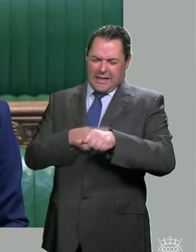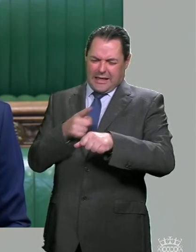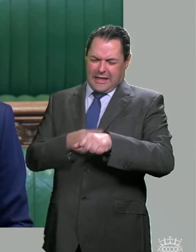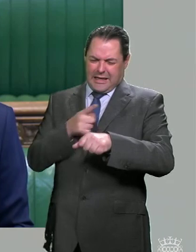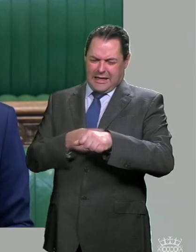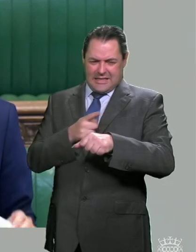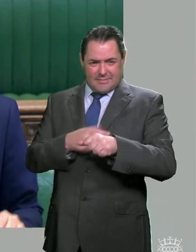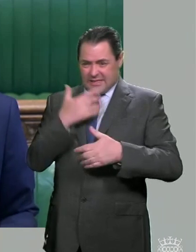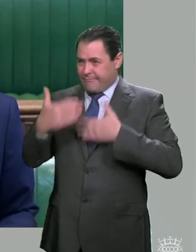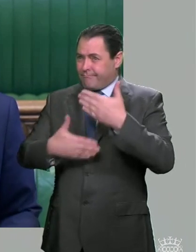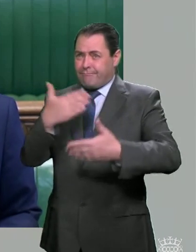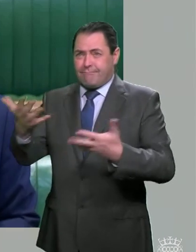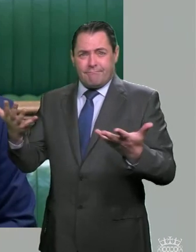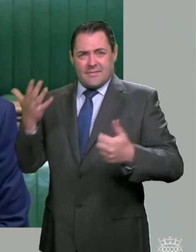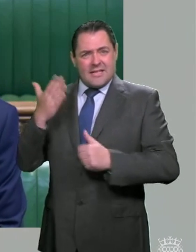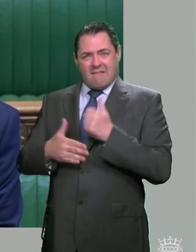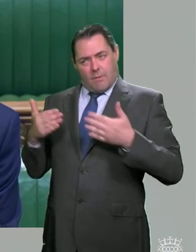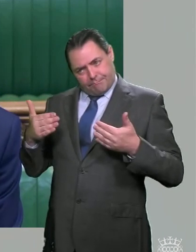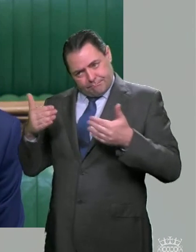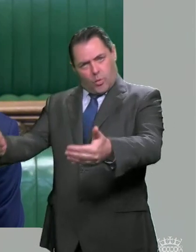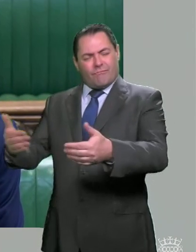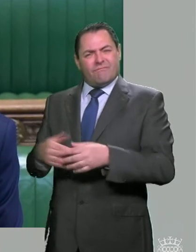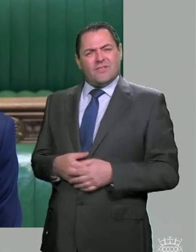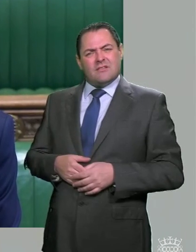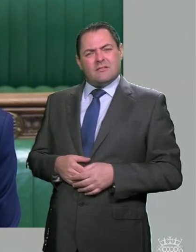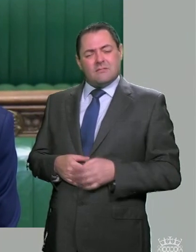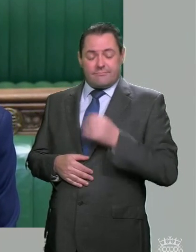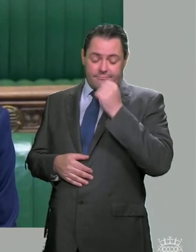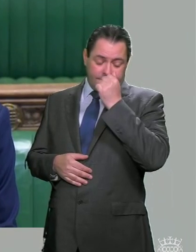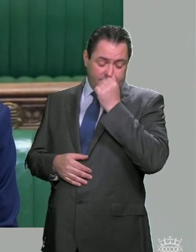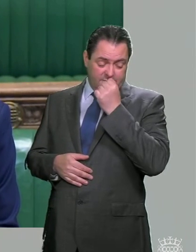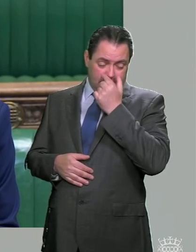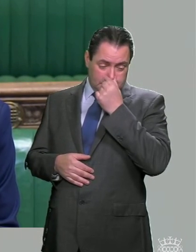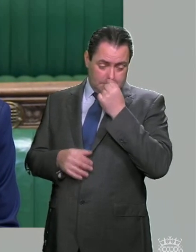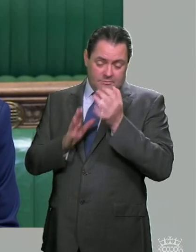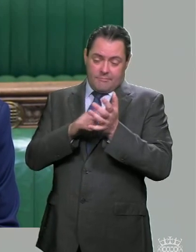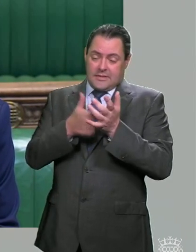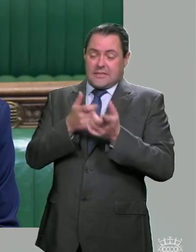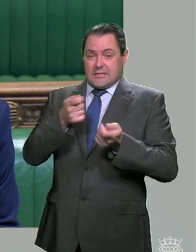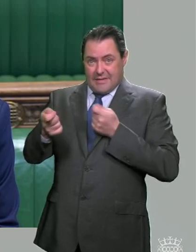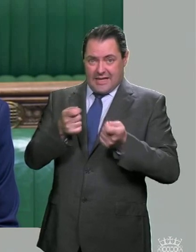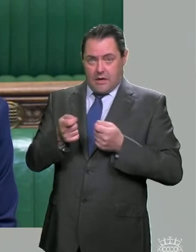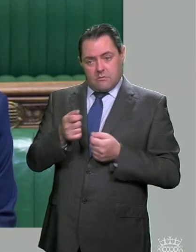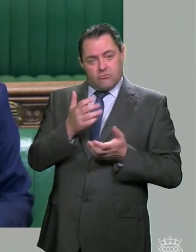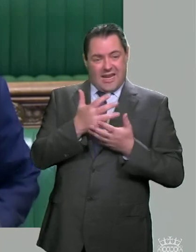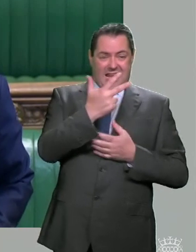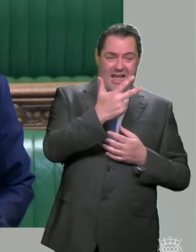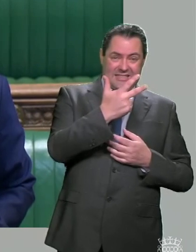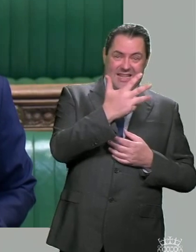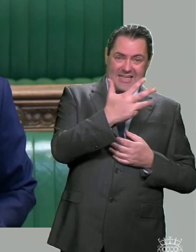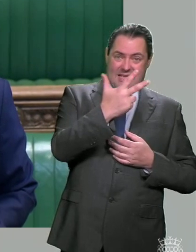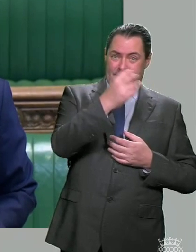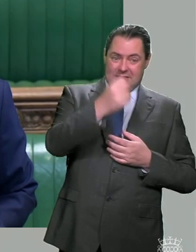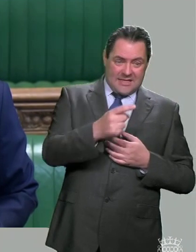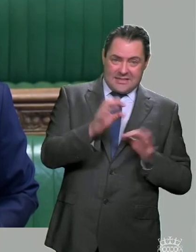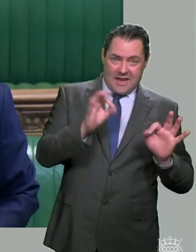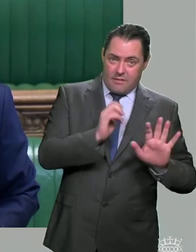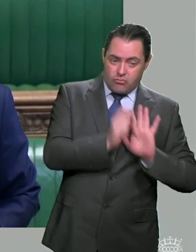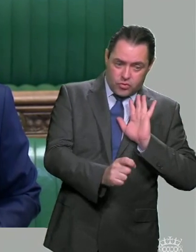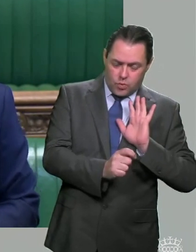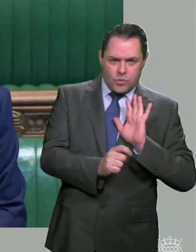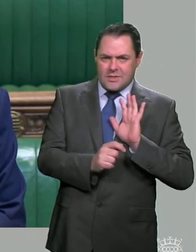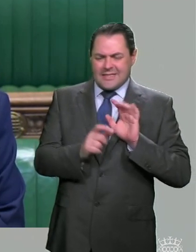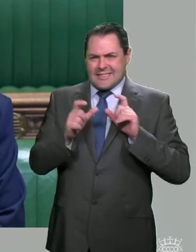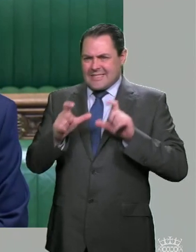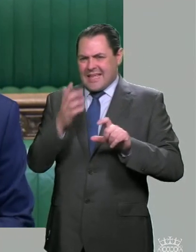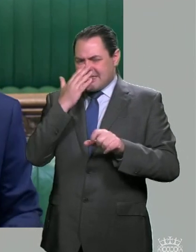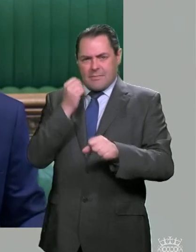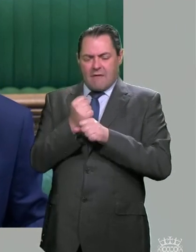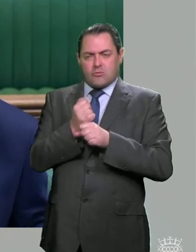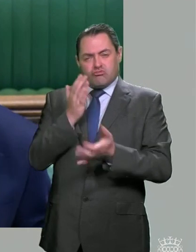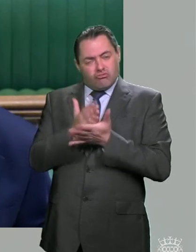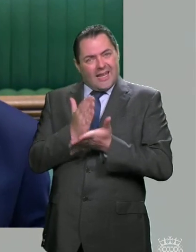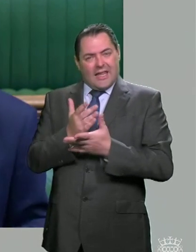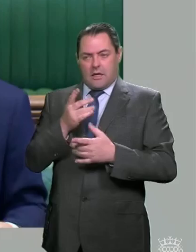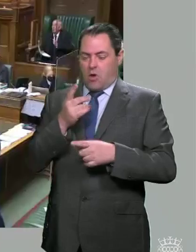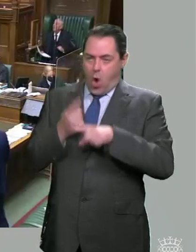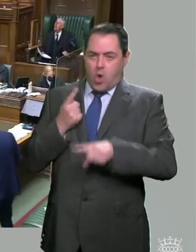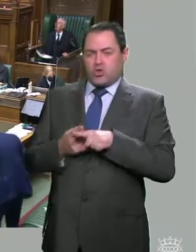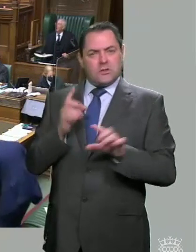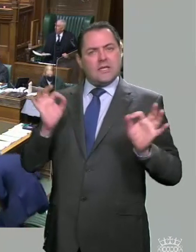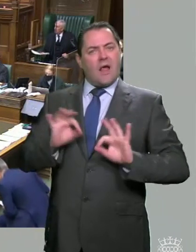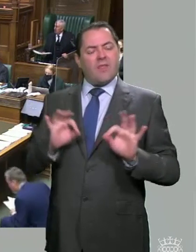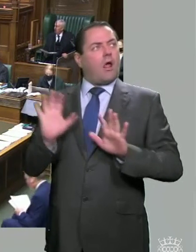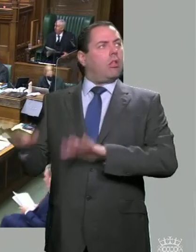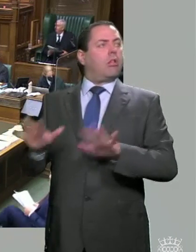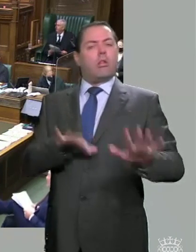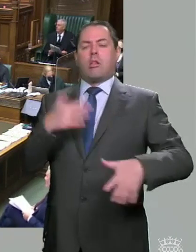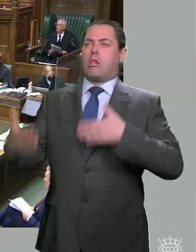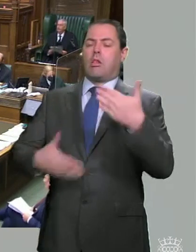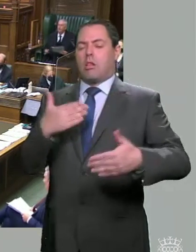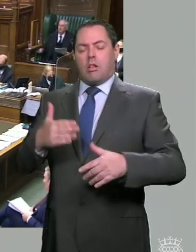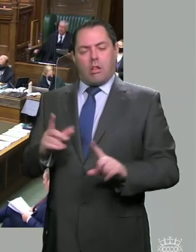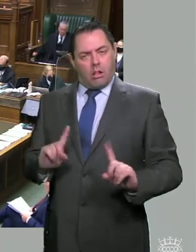It is so unambitious. Is it not the case that despite these shameful figures—they are shameful—the Government are still not showing the urgency needed to tackle the epidemic of violence against women and girls?